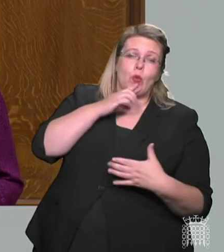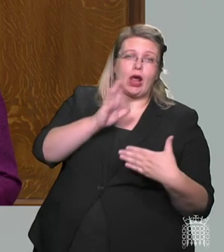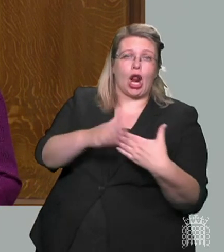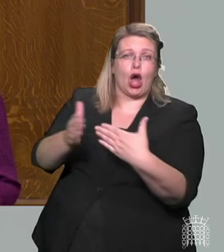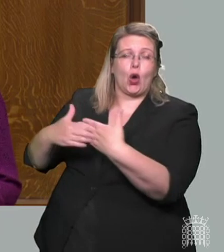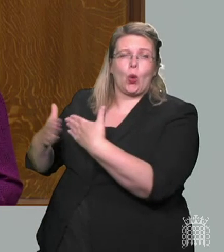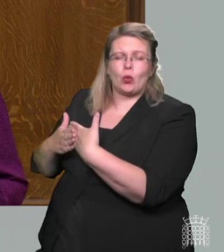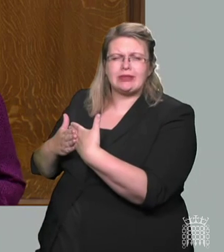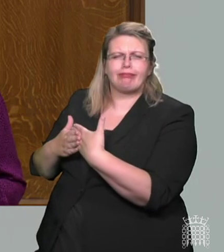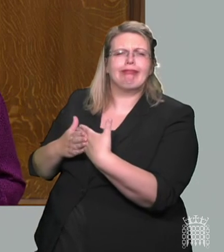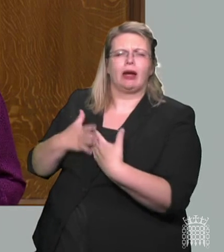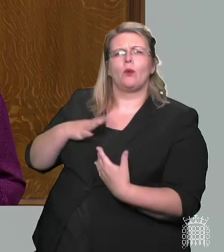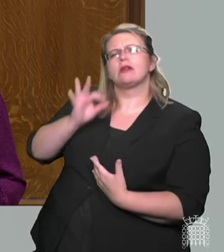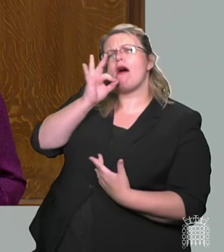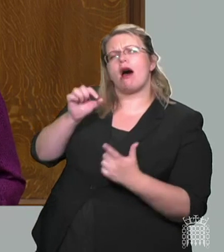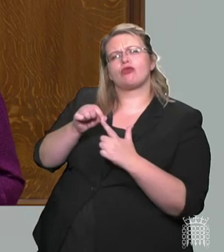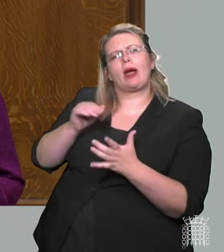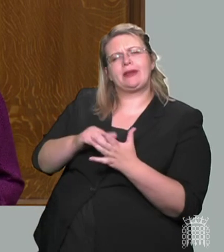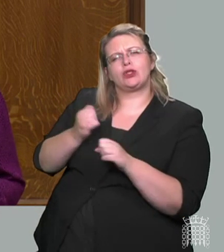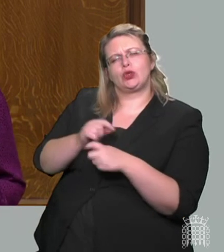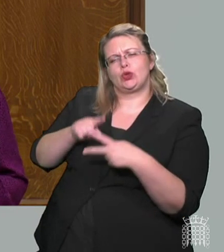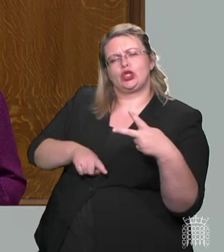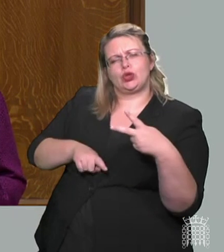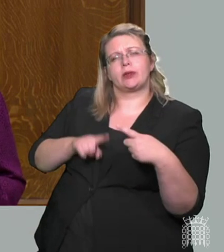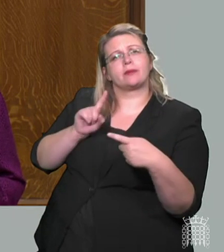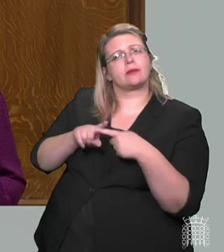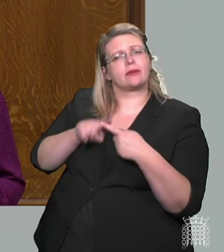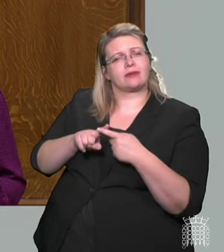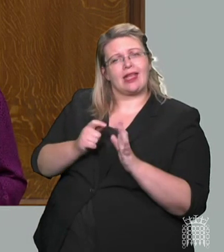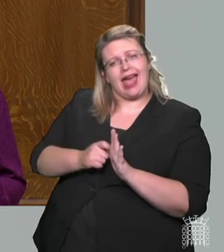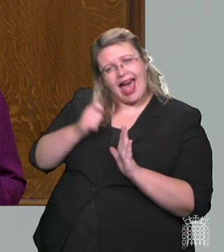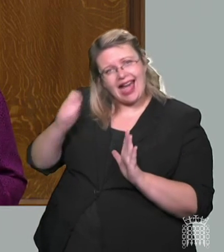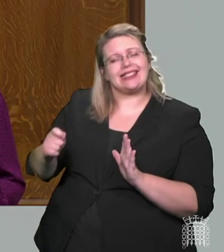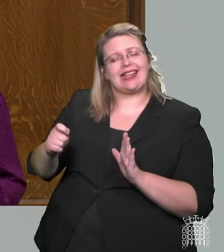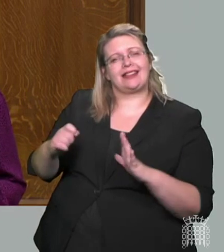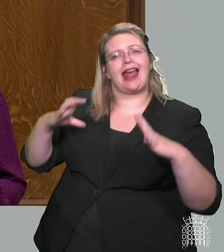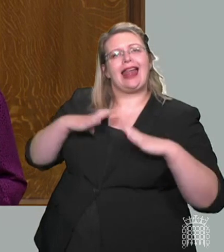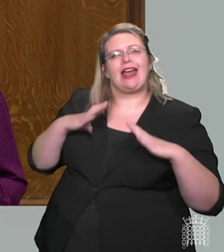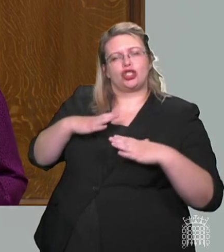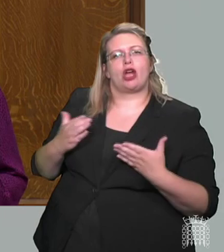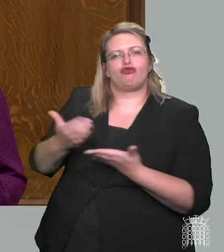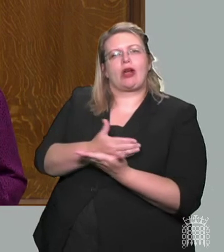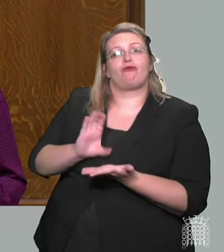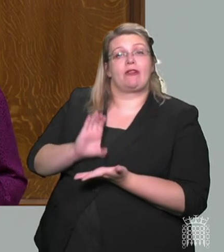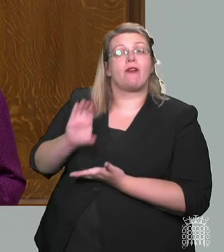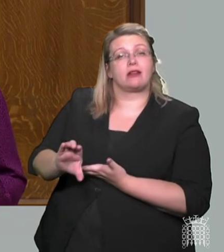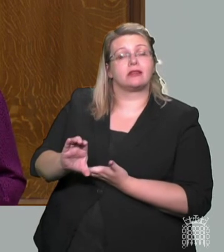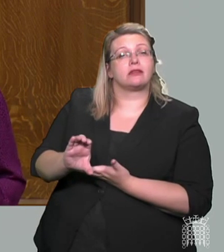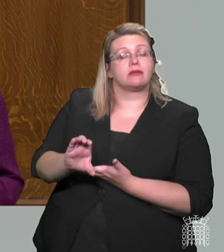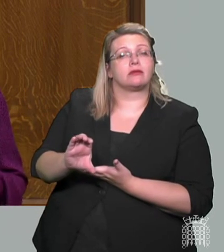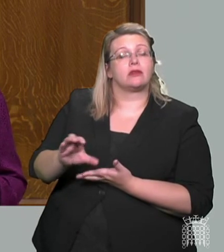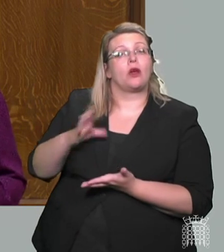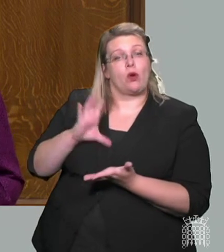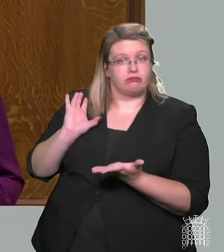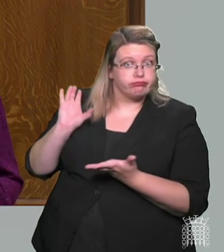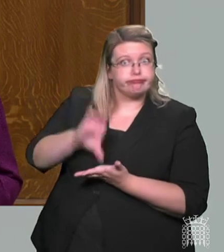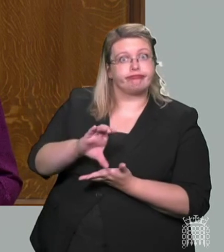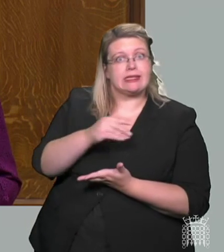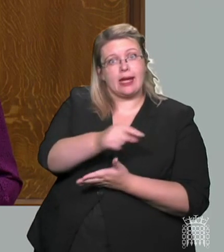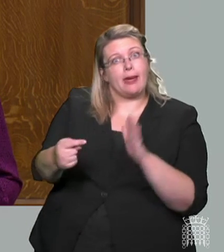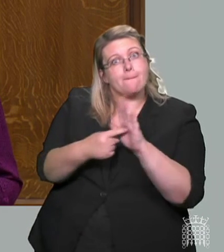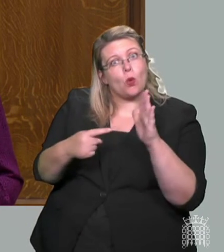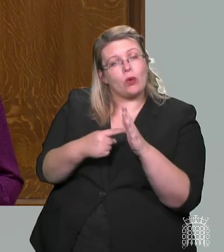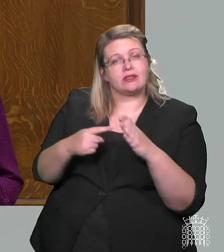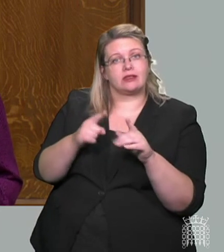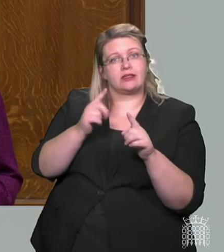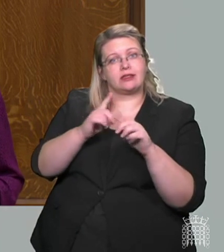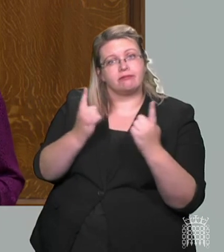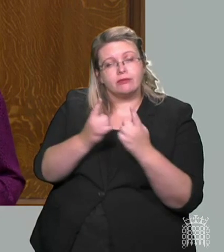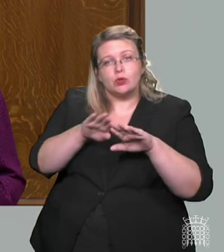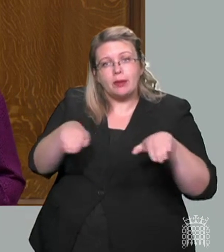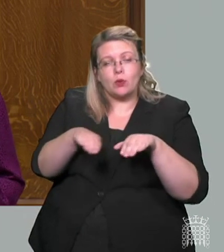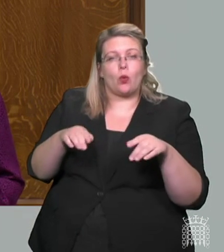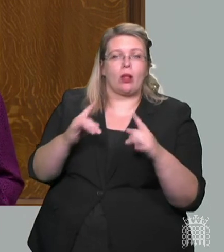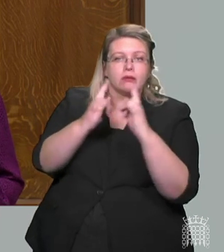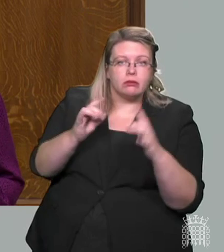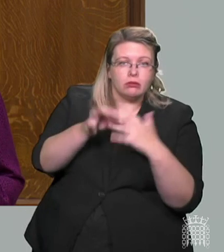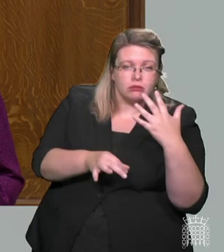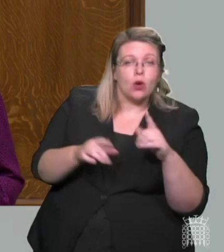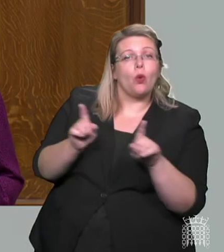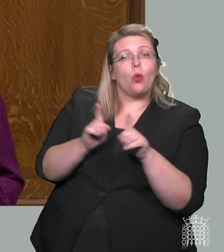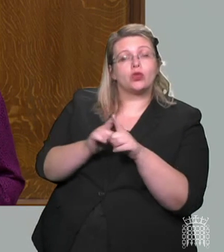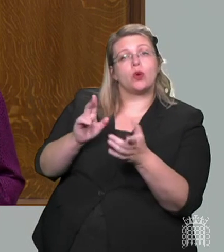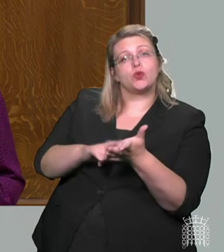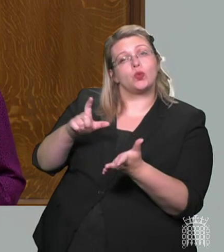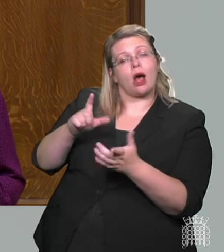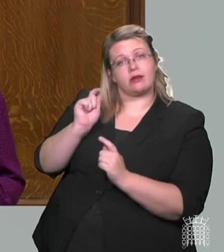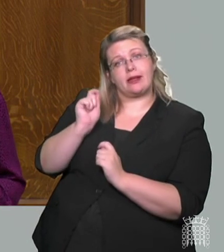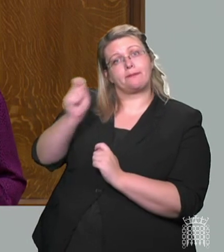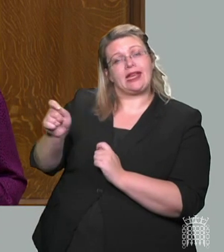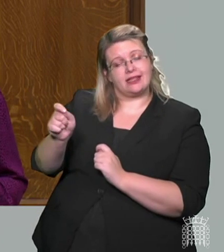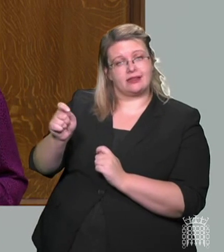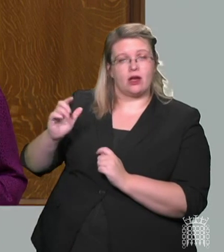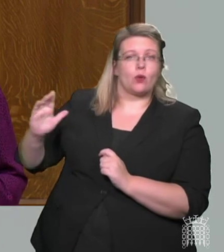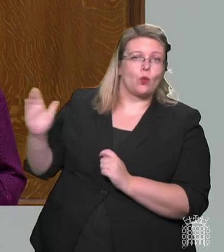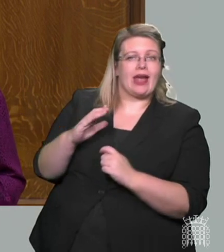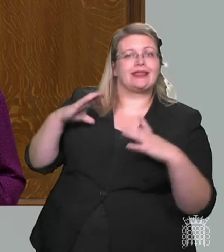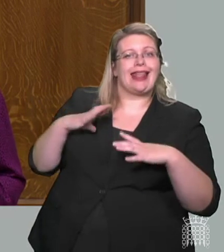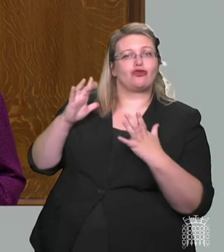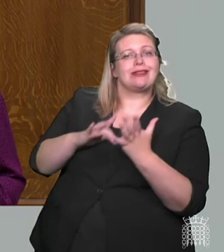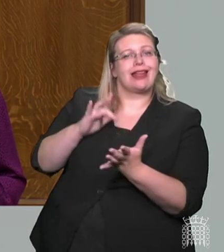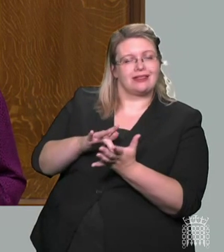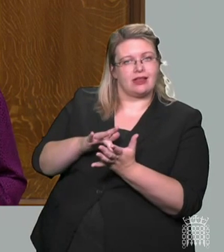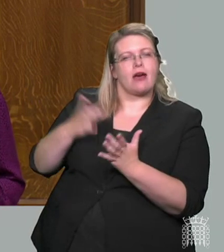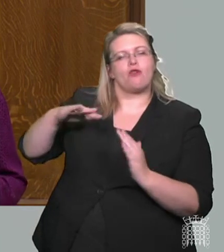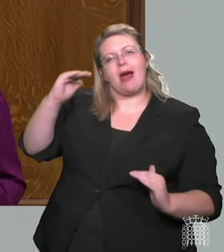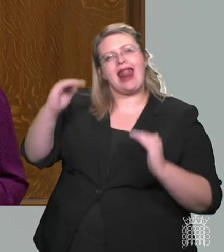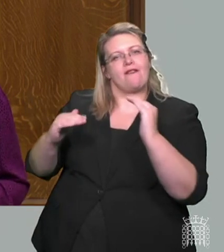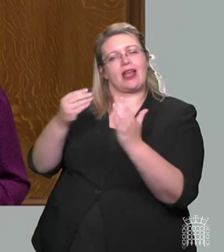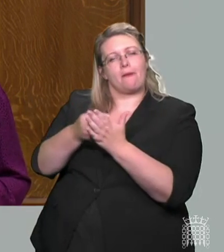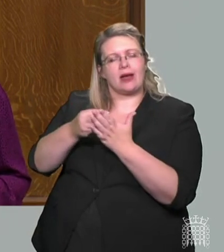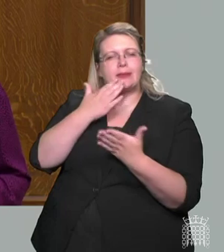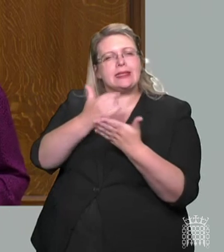Will the Prime Minister do two things about that today: expand and extend the national leisure recovery fund to fund these much-needed facilities; and back Newcastle’s bid for the Outer West leisure centre from the levelling-up fund?